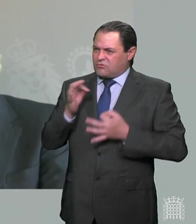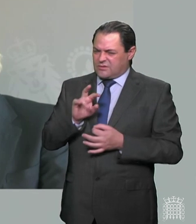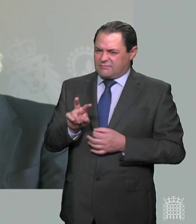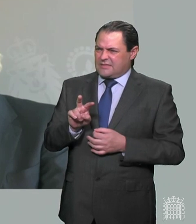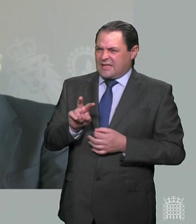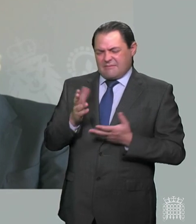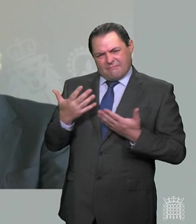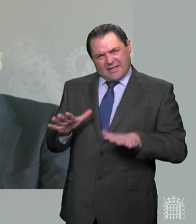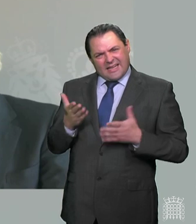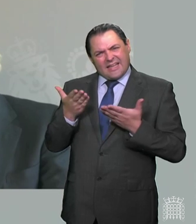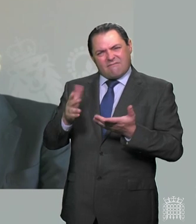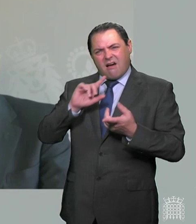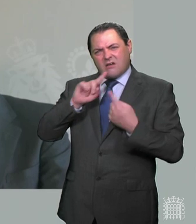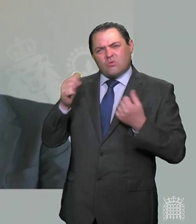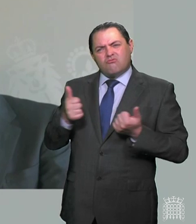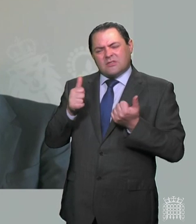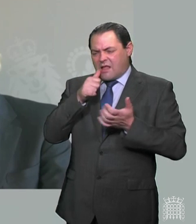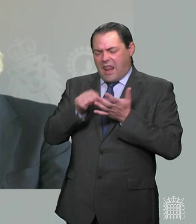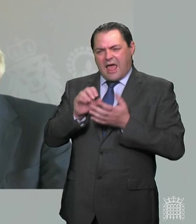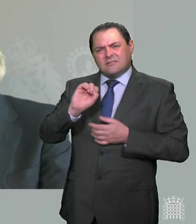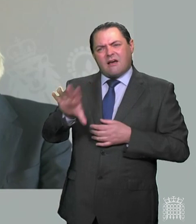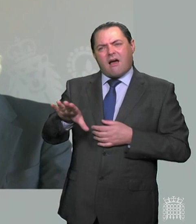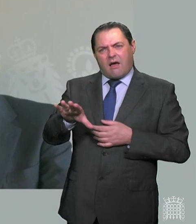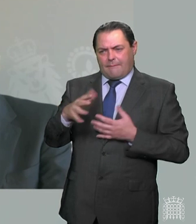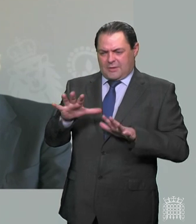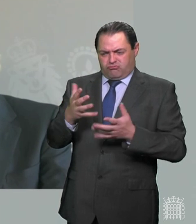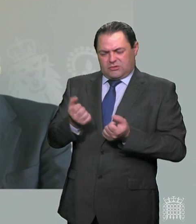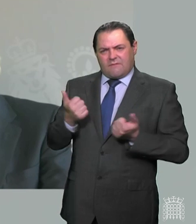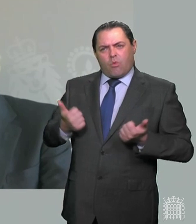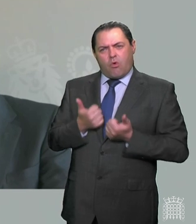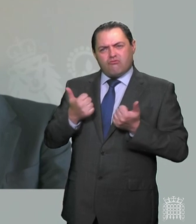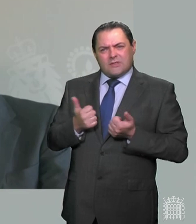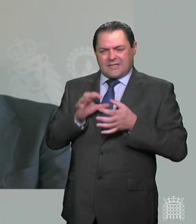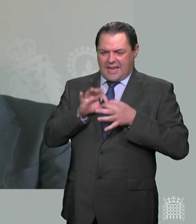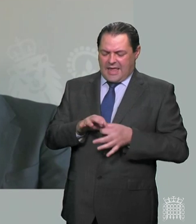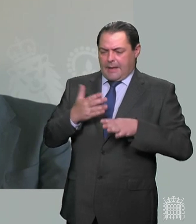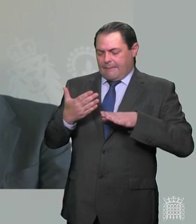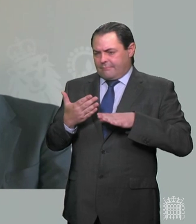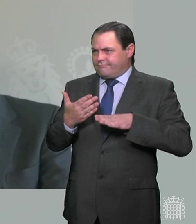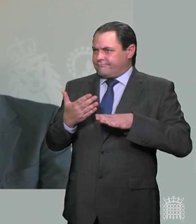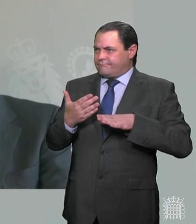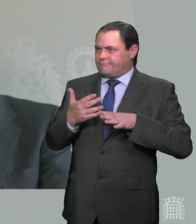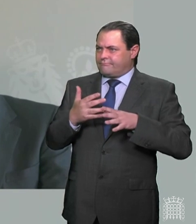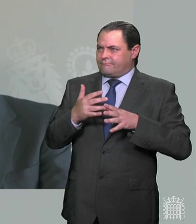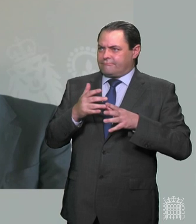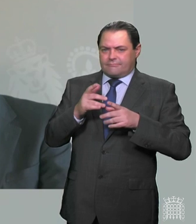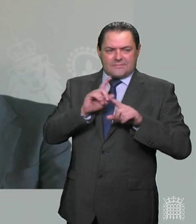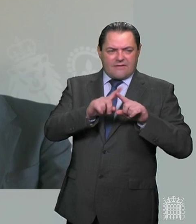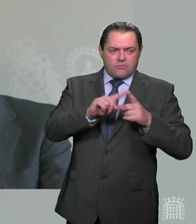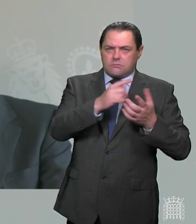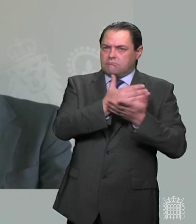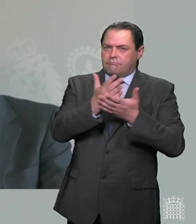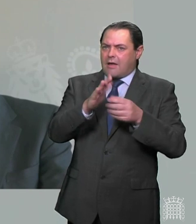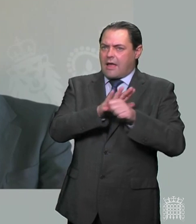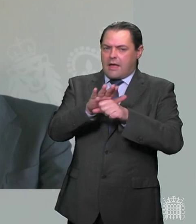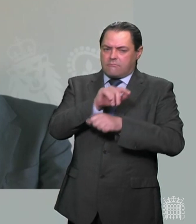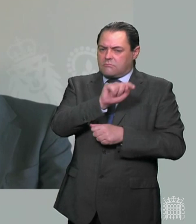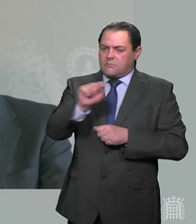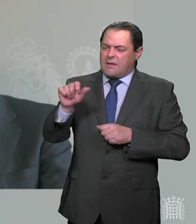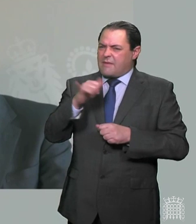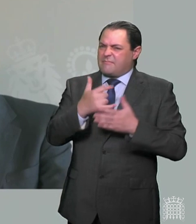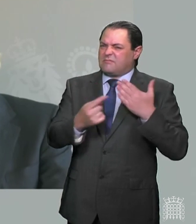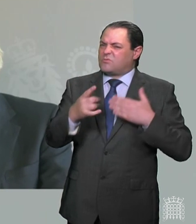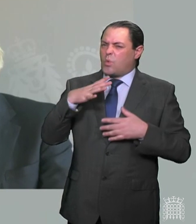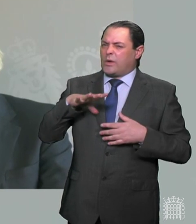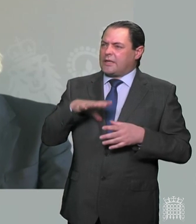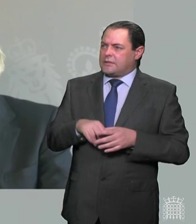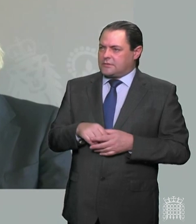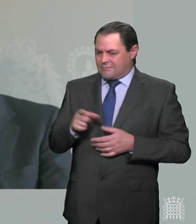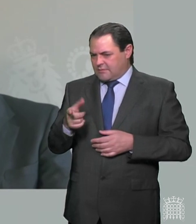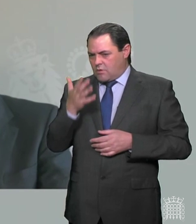I have given him the answer in a letter that he had earlier on about the businesses and the sectors of industry that we think it would be sensible now to exempt.